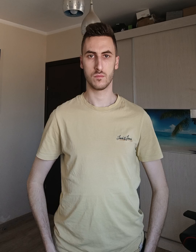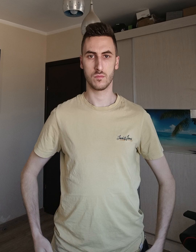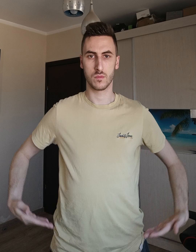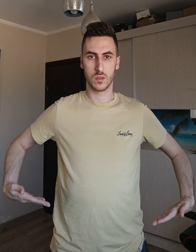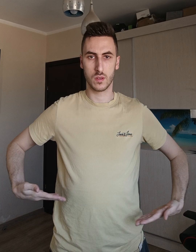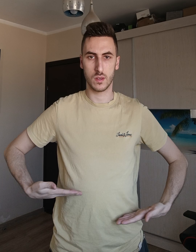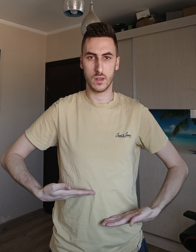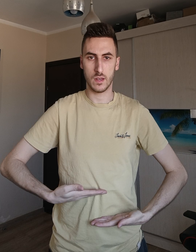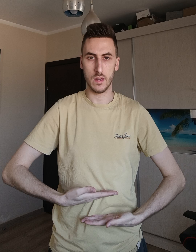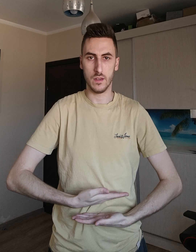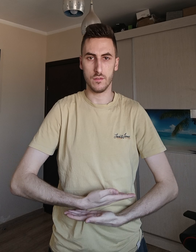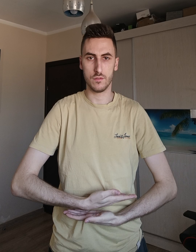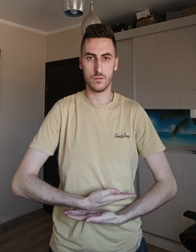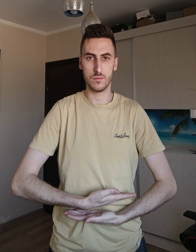רעב